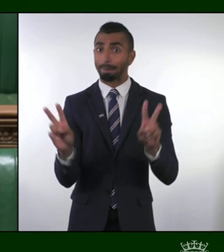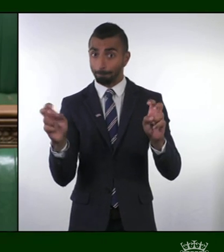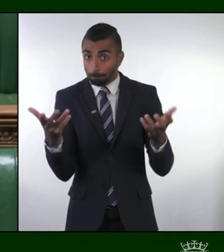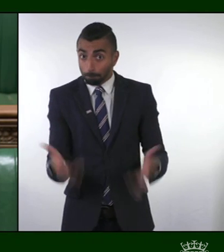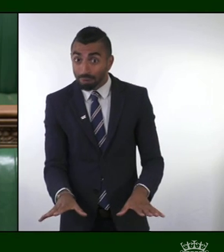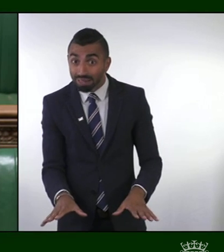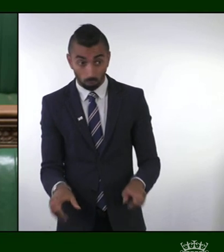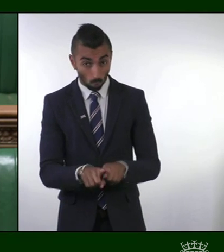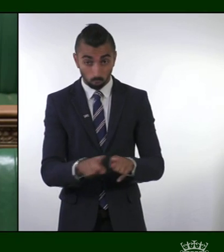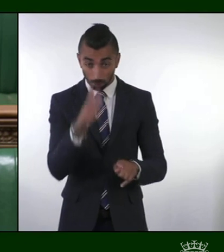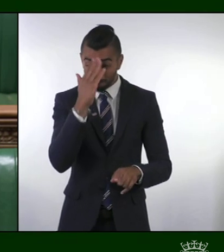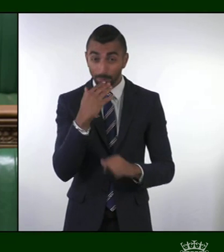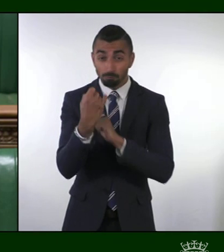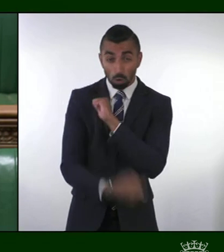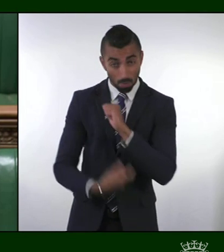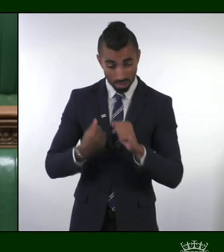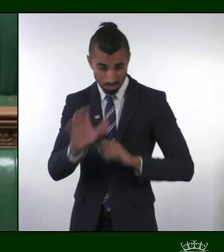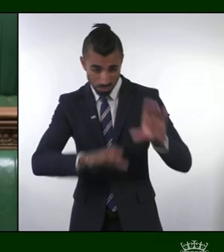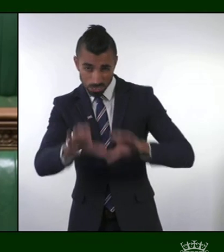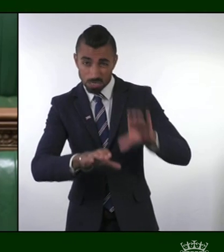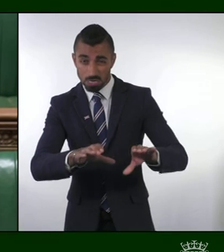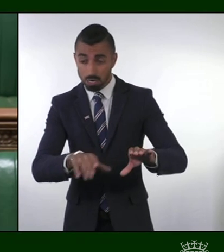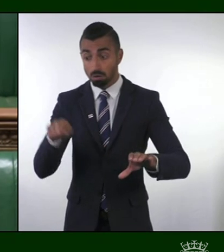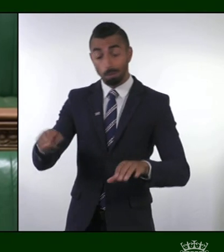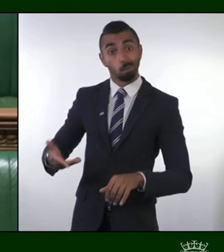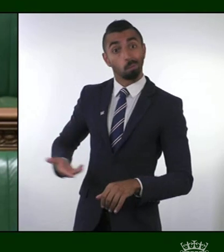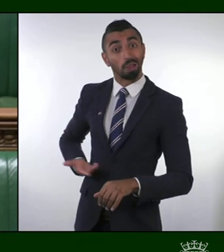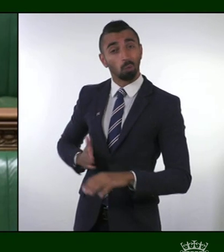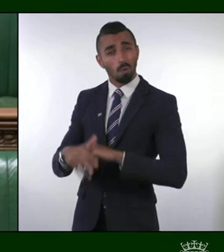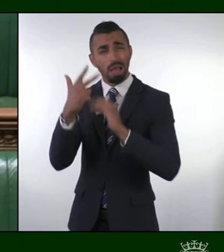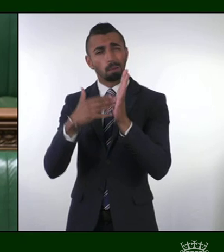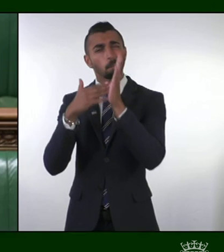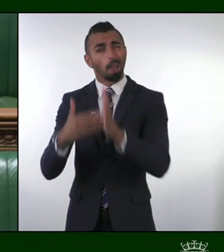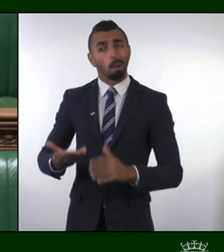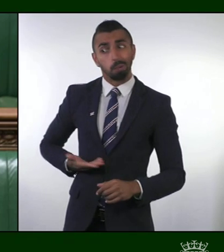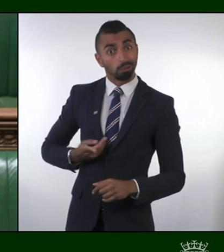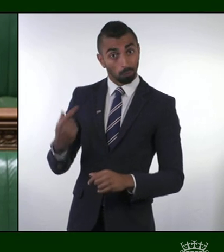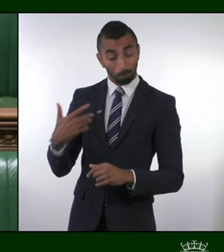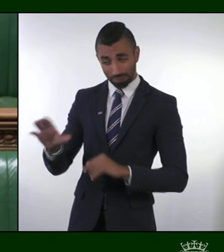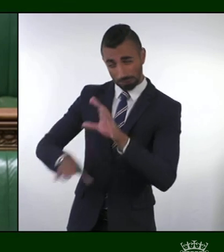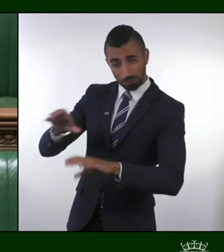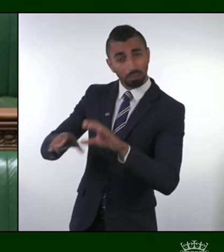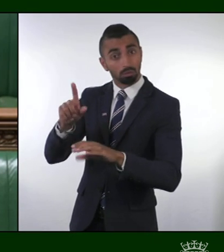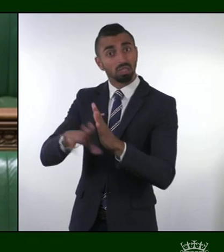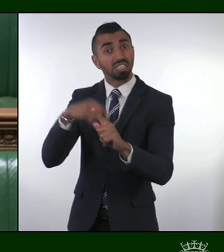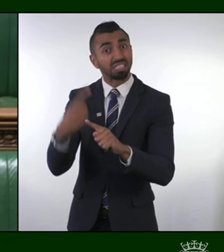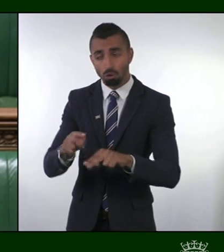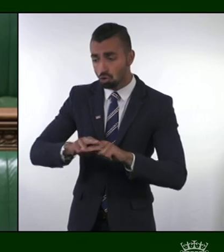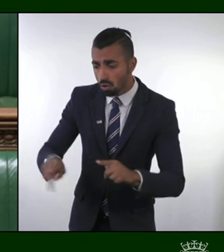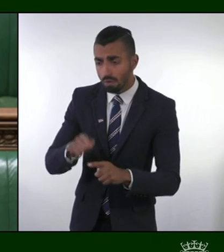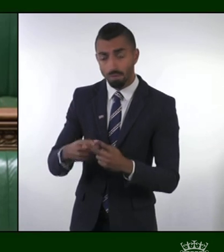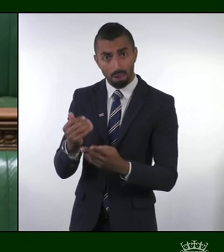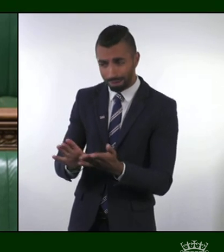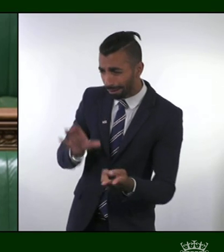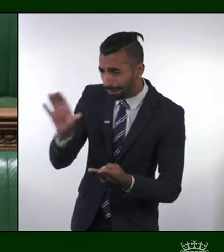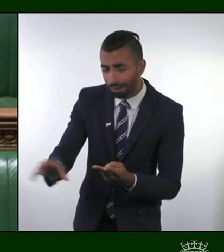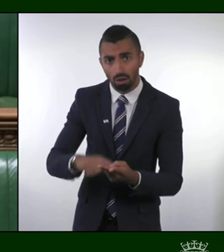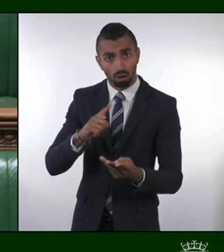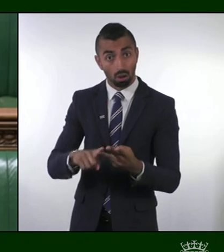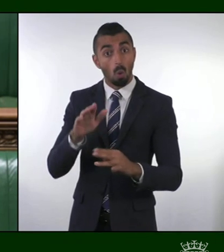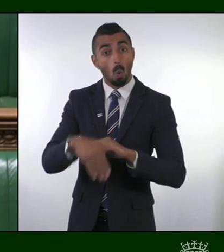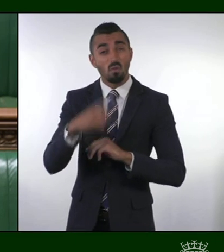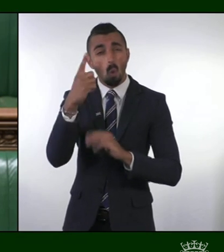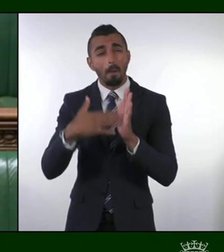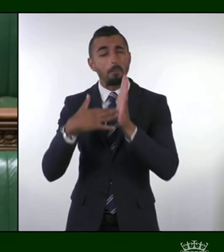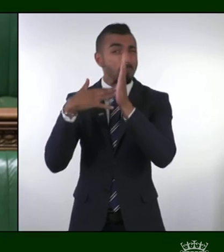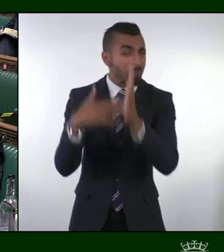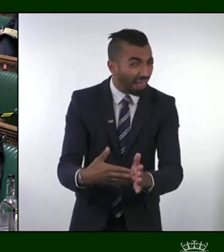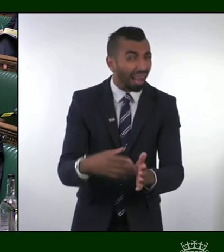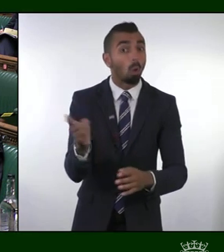We supported over 1 million businesses to protect jobs through tax cuts, tax deferrals, direct cash grants and over 1 million Government-backed loans.